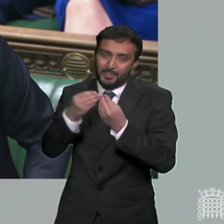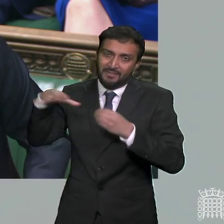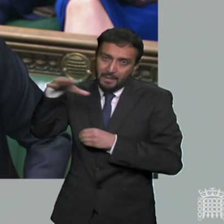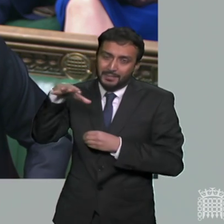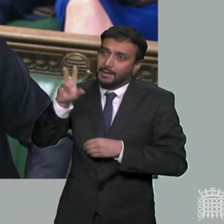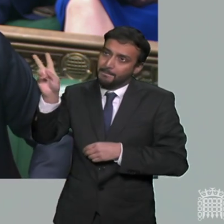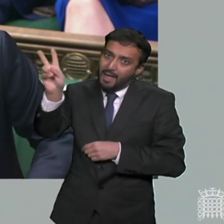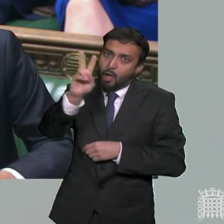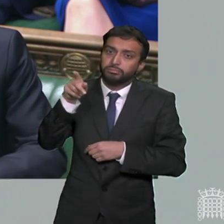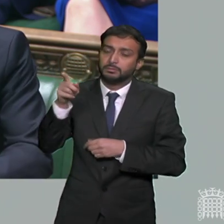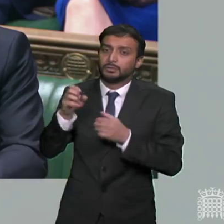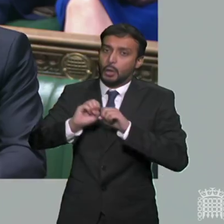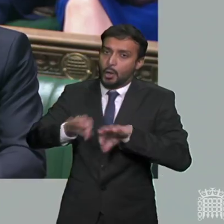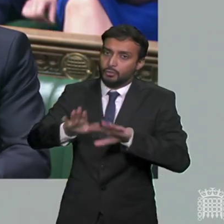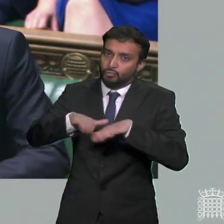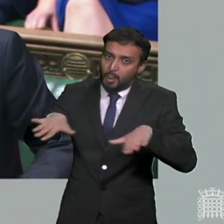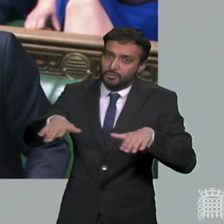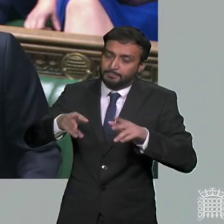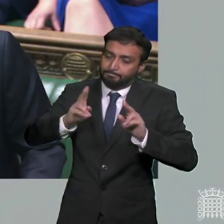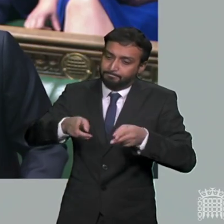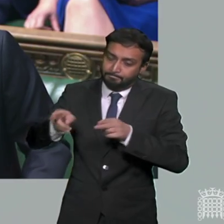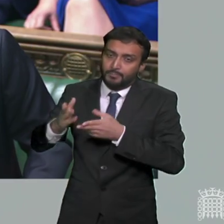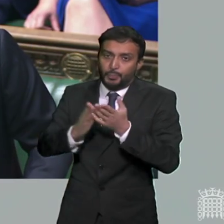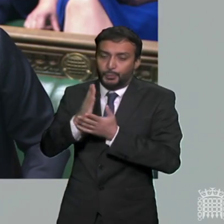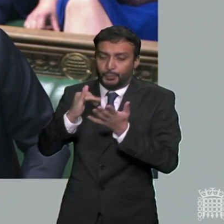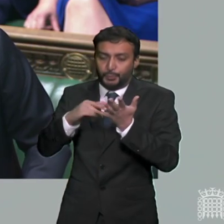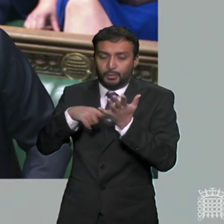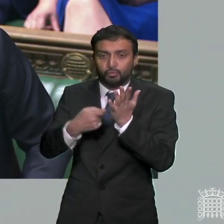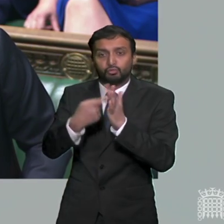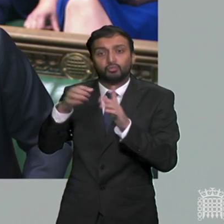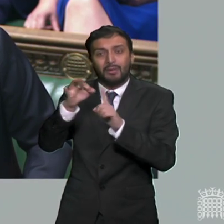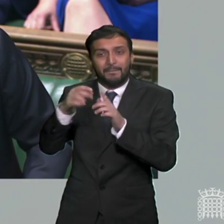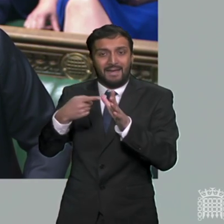We are seeing a higher than usual number of cases of strep A this year.